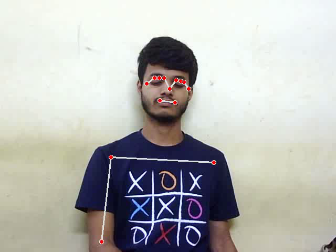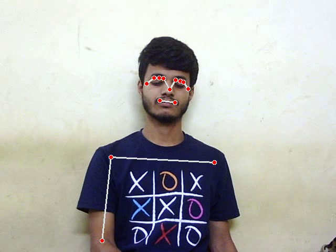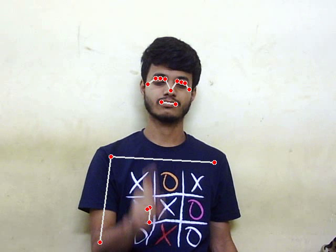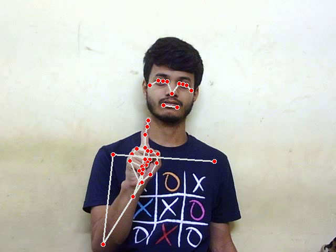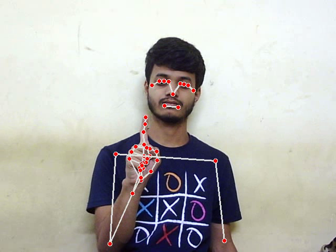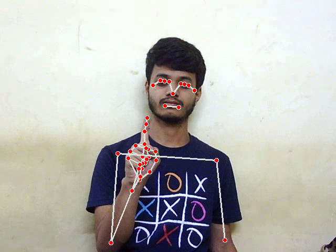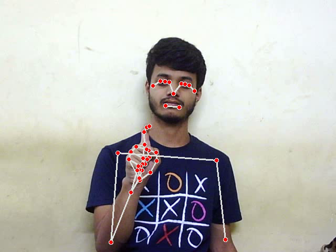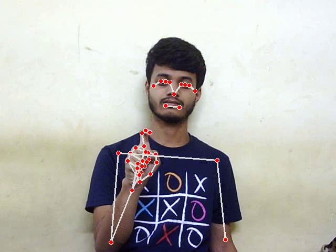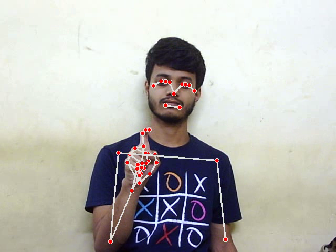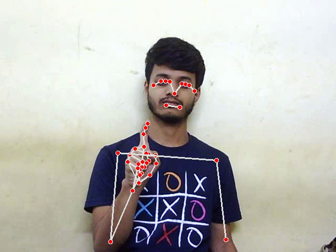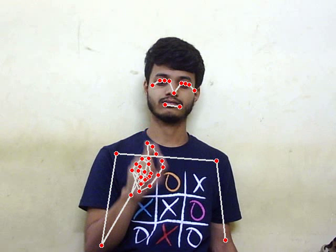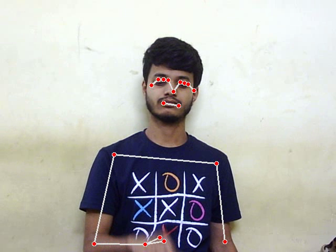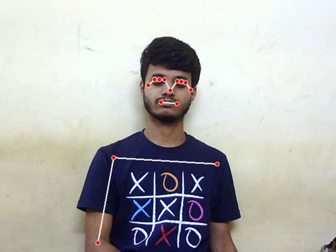question